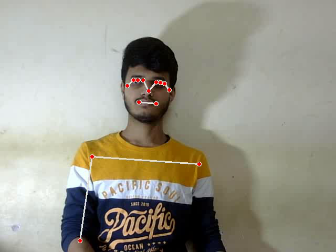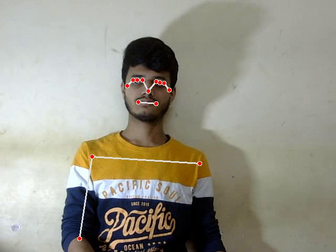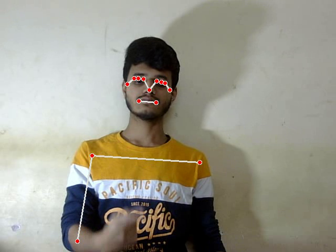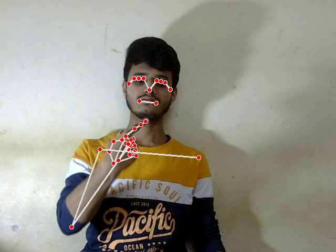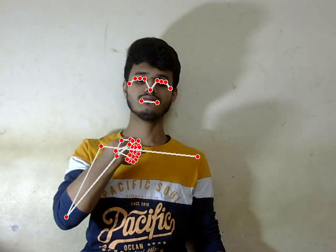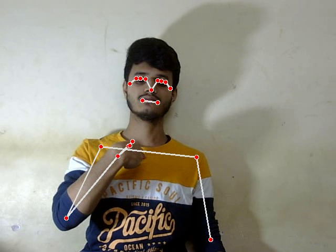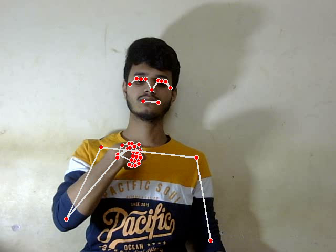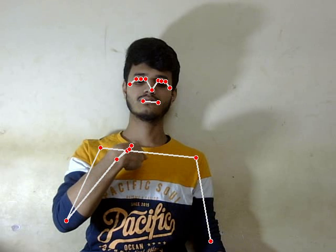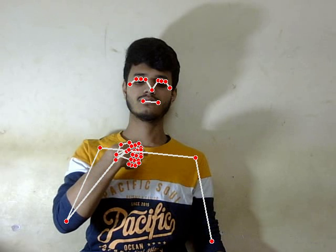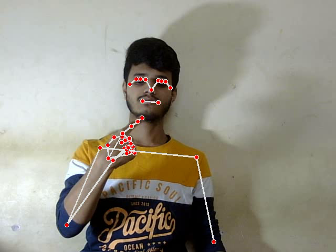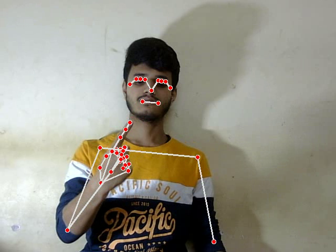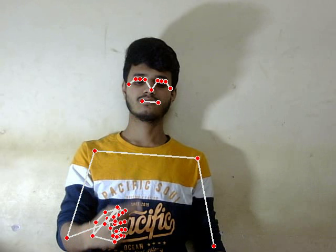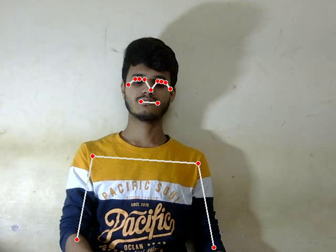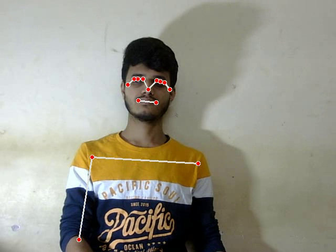I